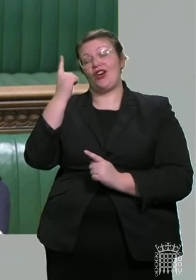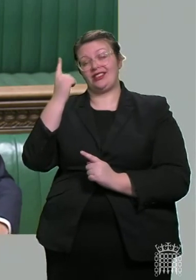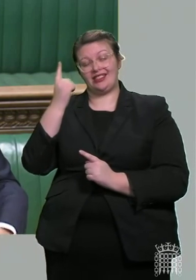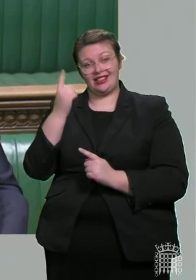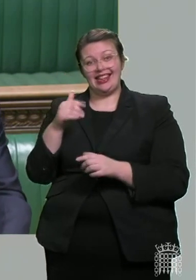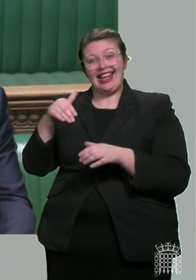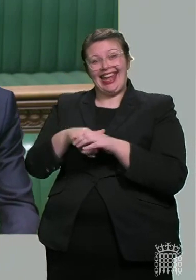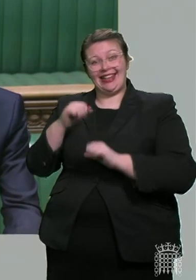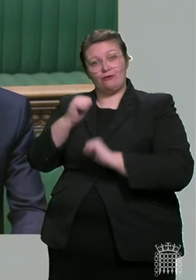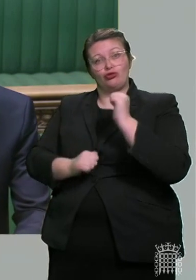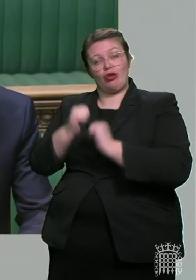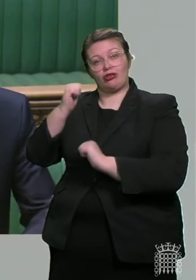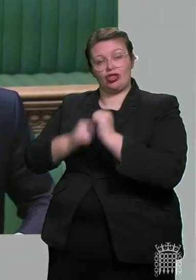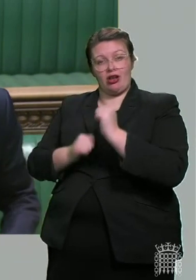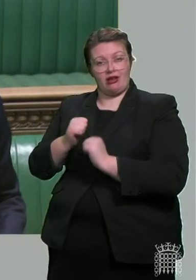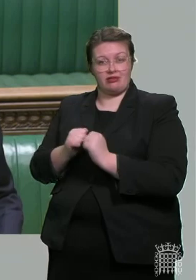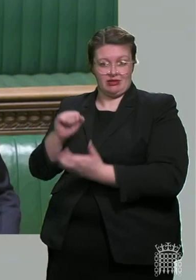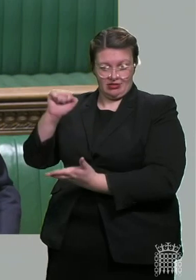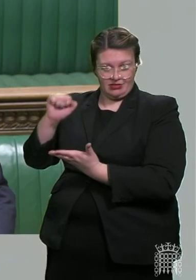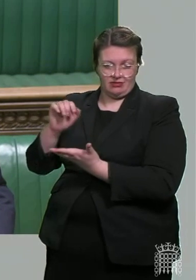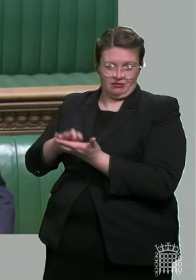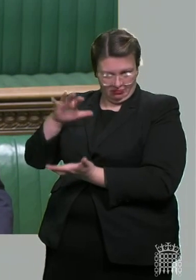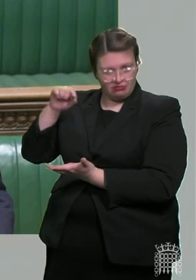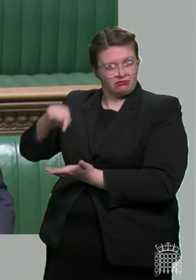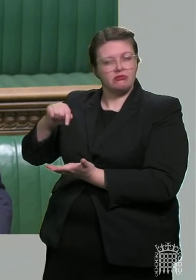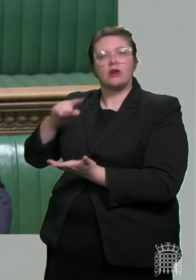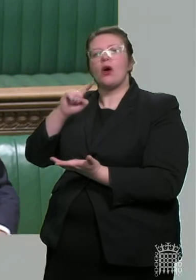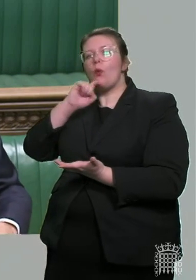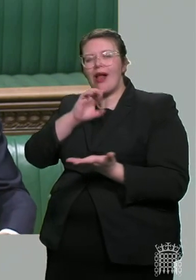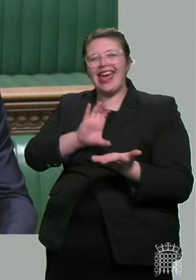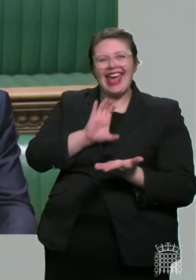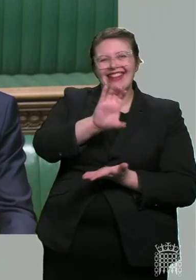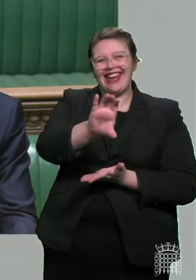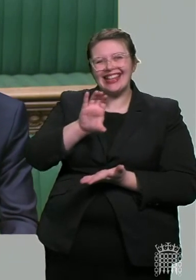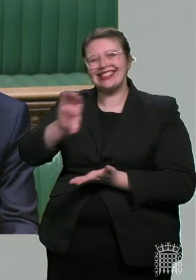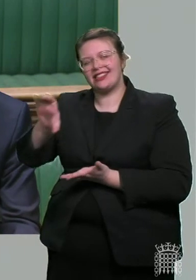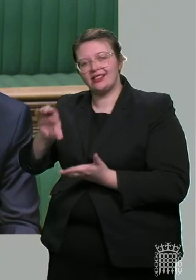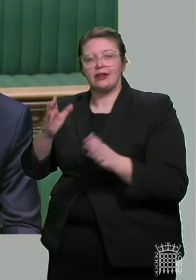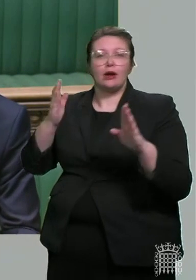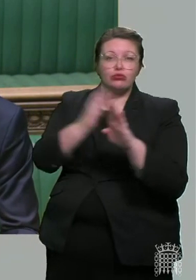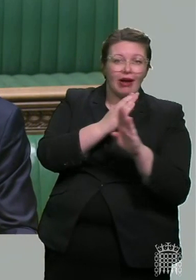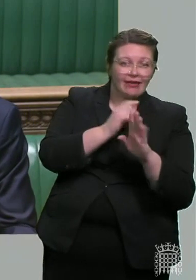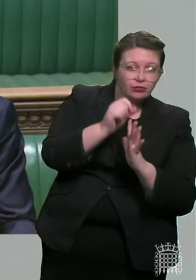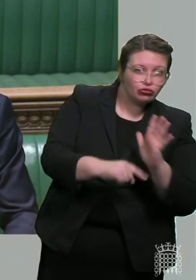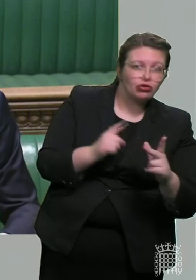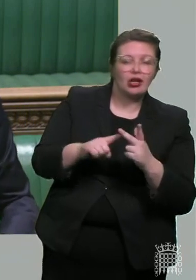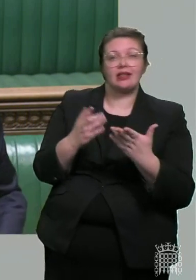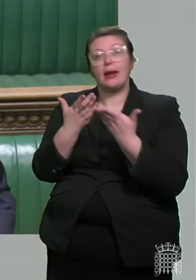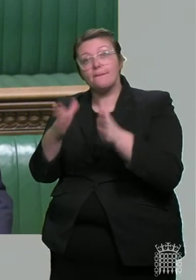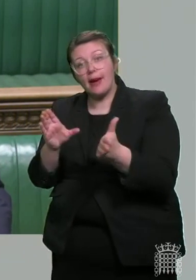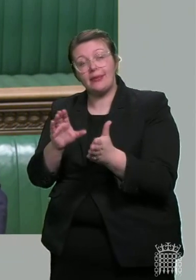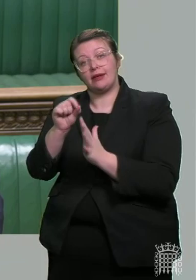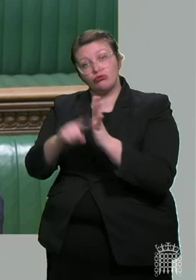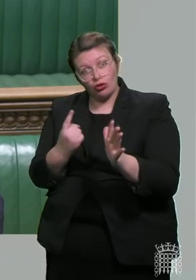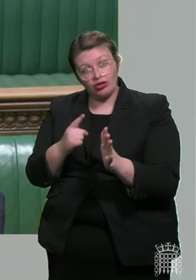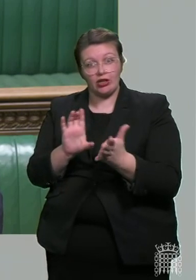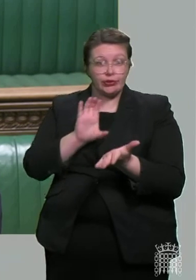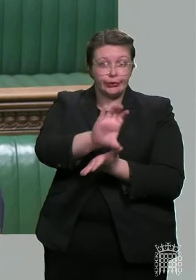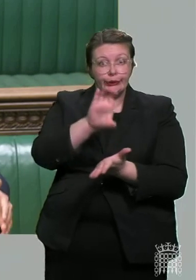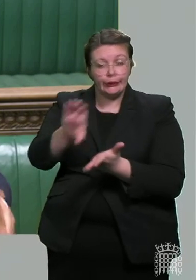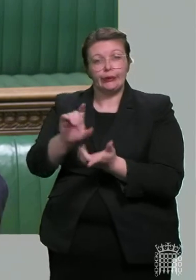Located in Leeds, the bank will invest across the UK in public and private projects to finance the green industrial revolution.